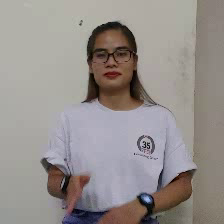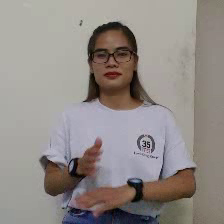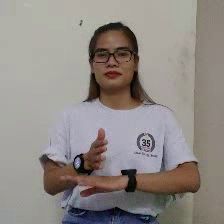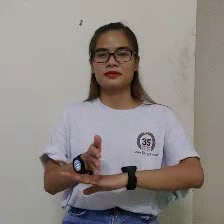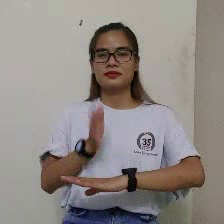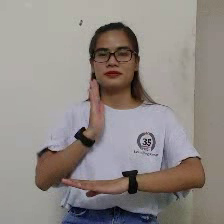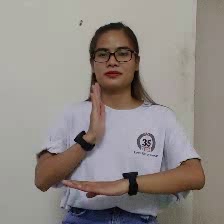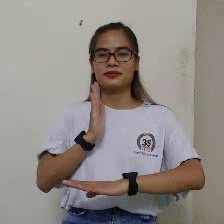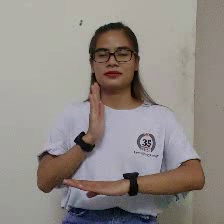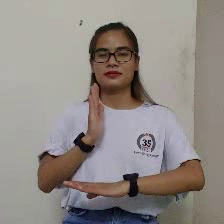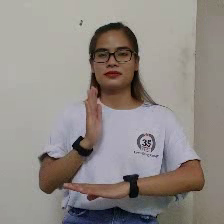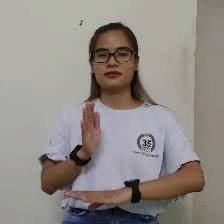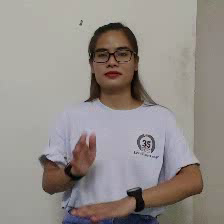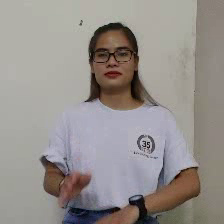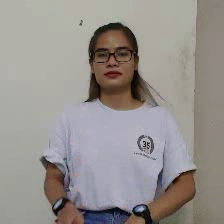Cần